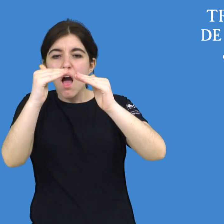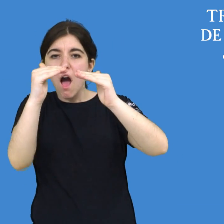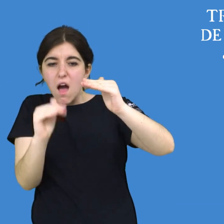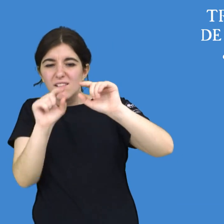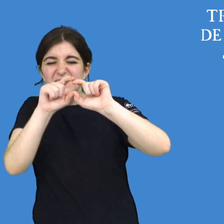inferior